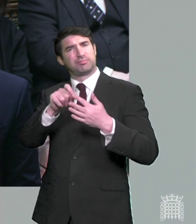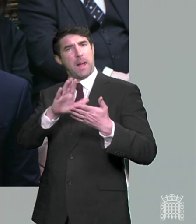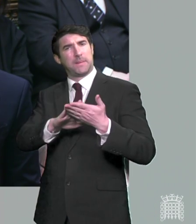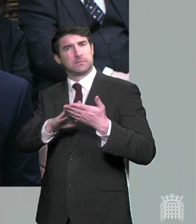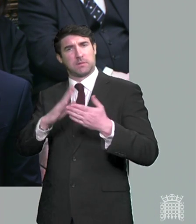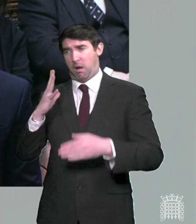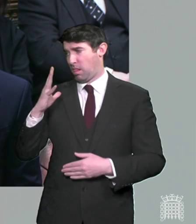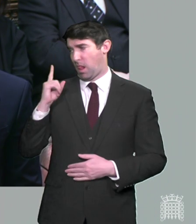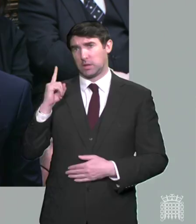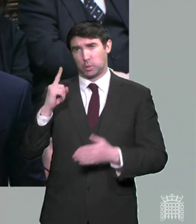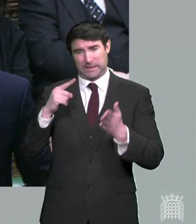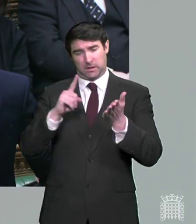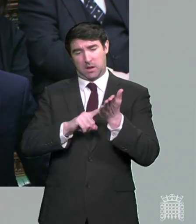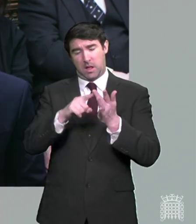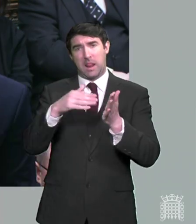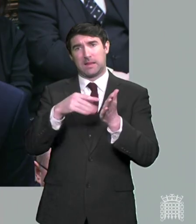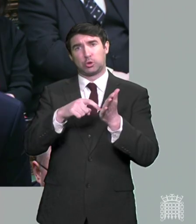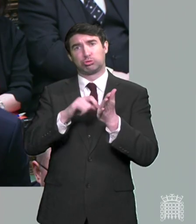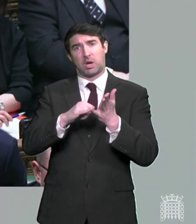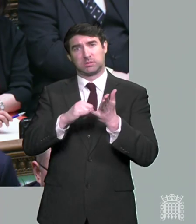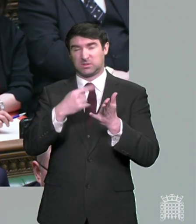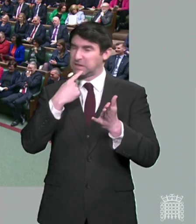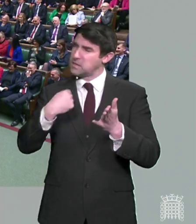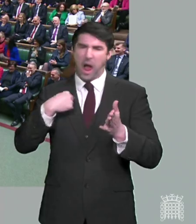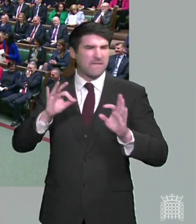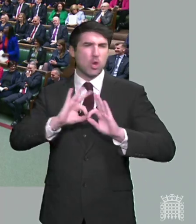Does the Prime Minister regret her time in office?